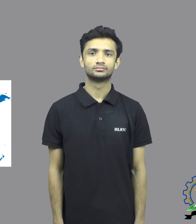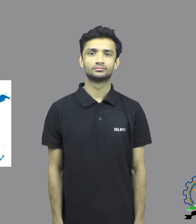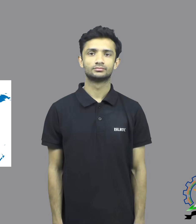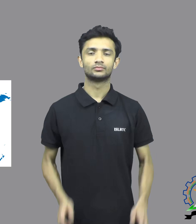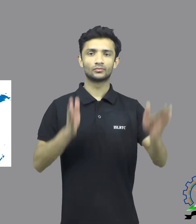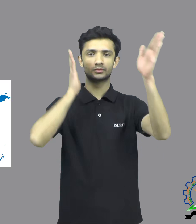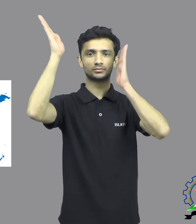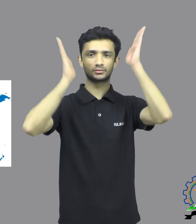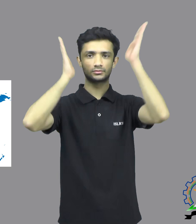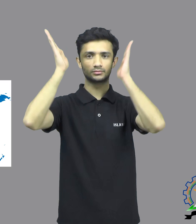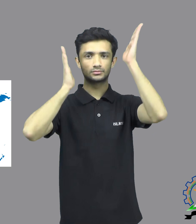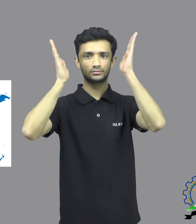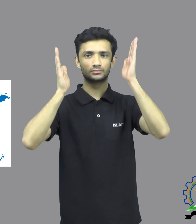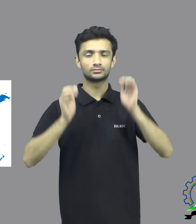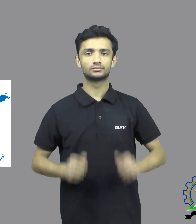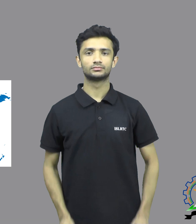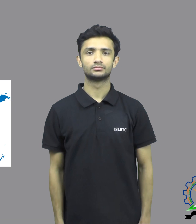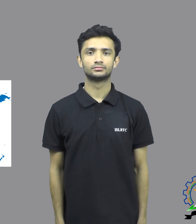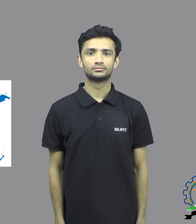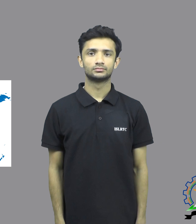Malaysia